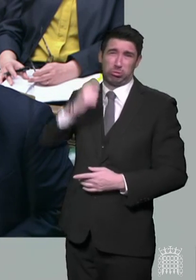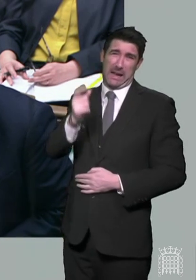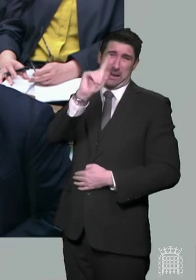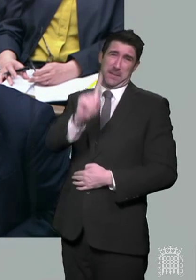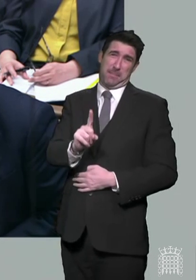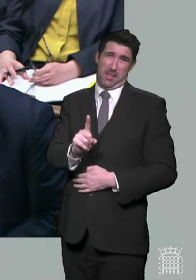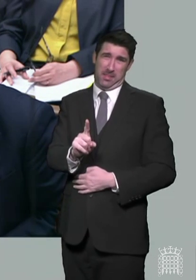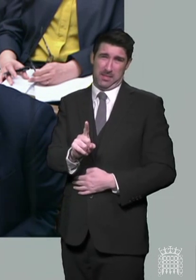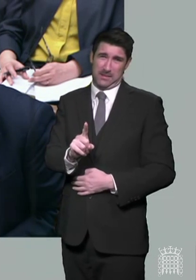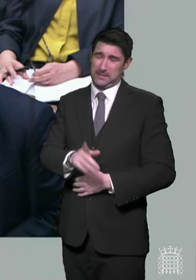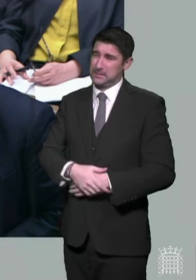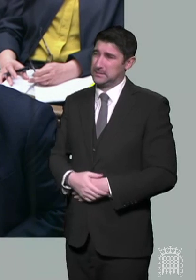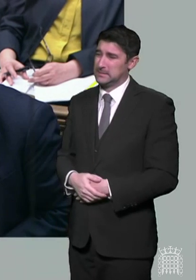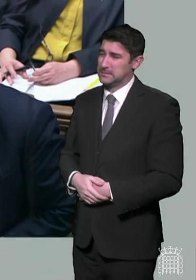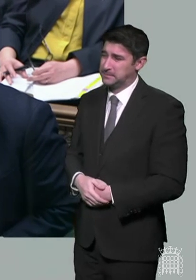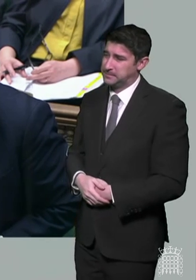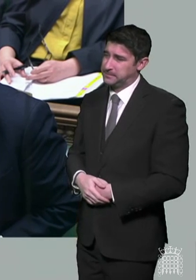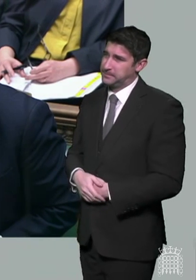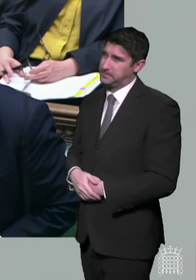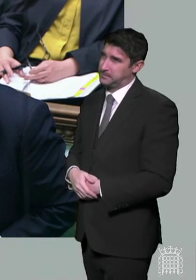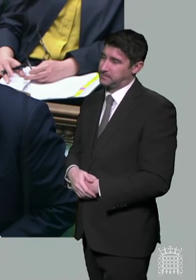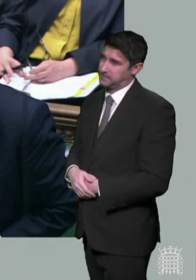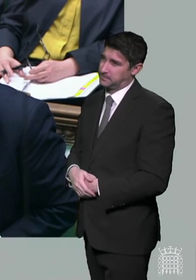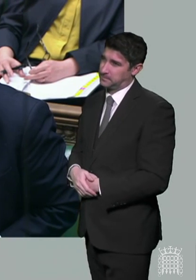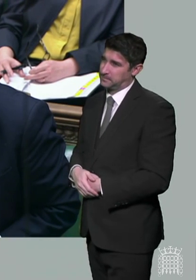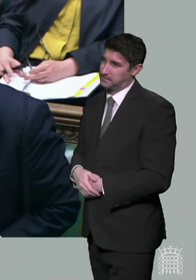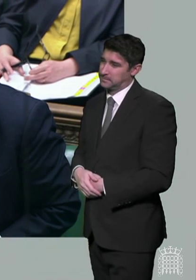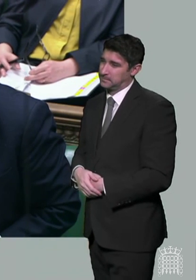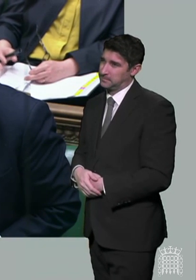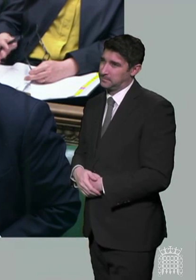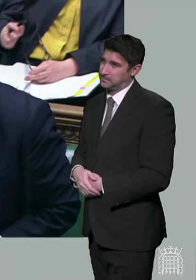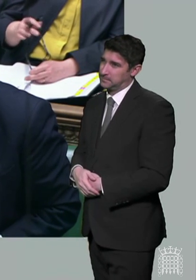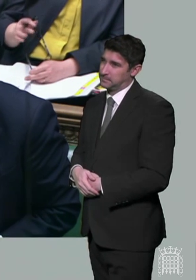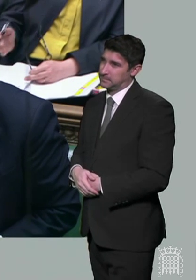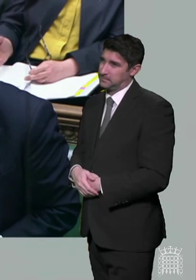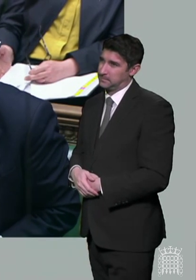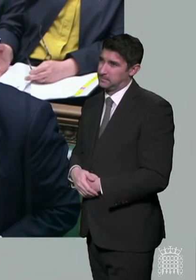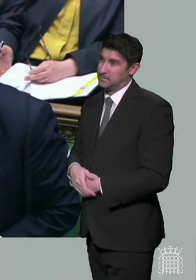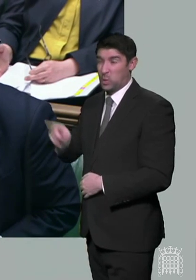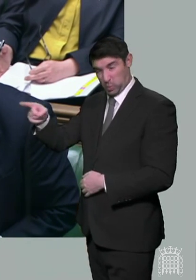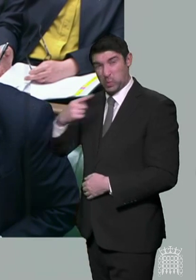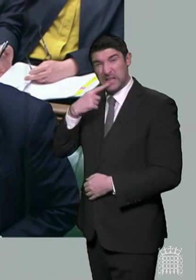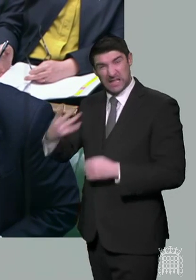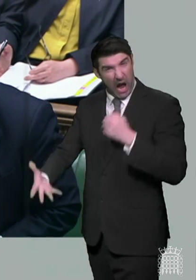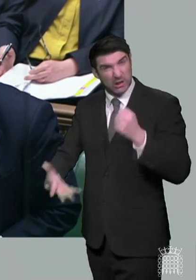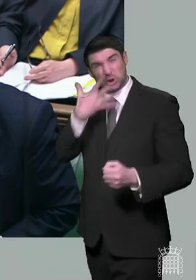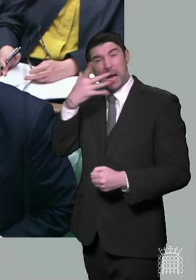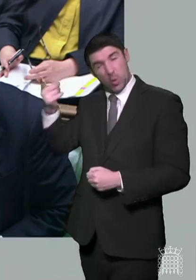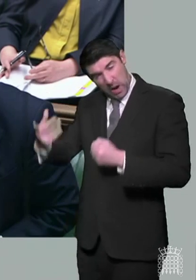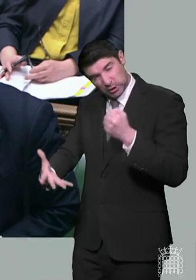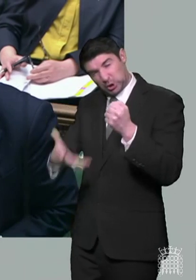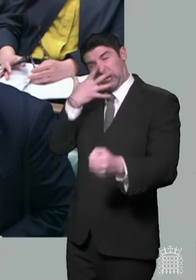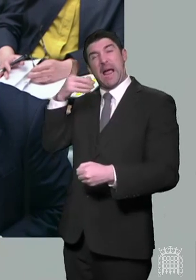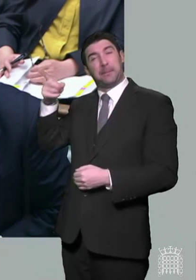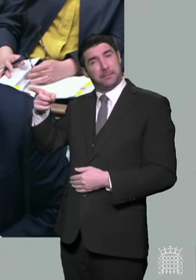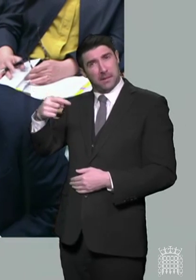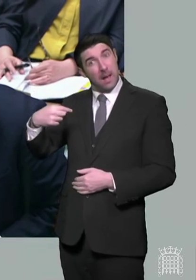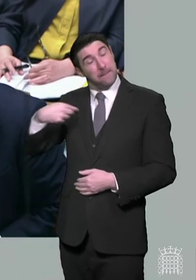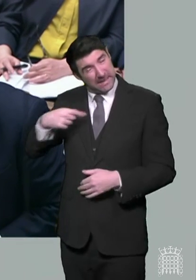As for what the honourable Gentleman says about shame, I am proud of what the UK has been able to do so far.